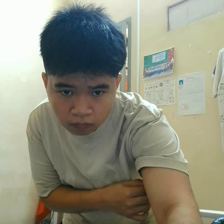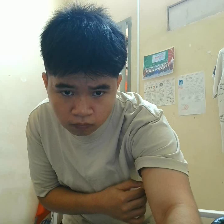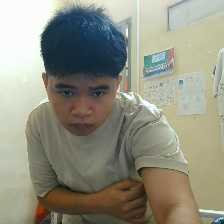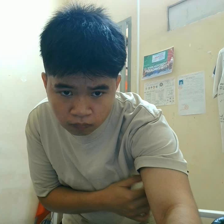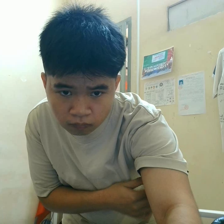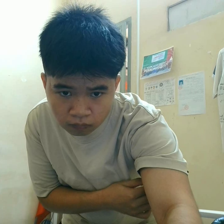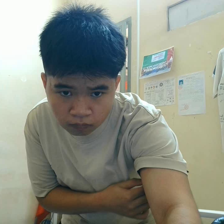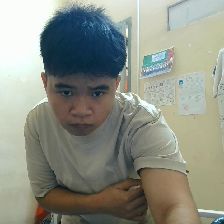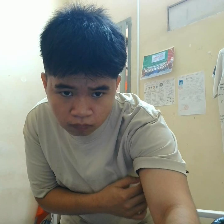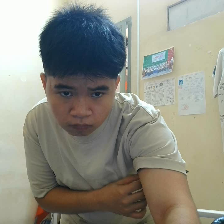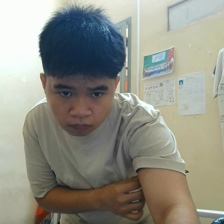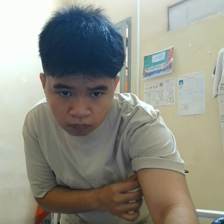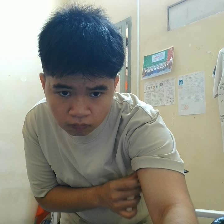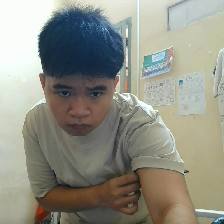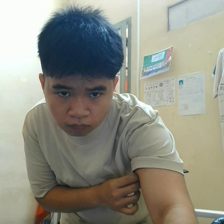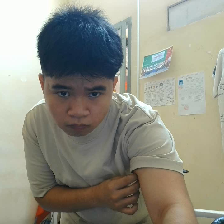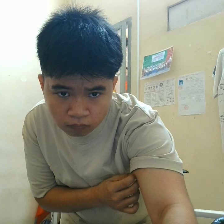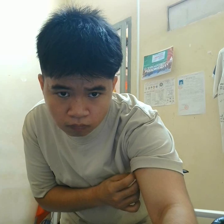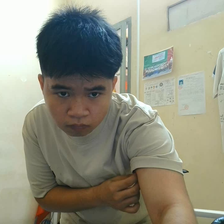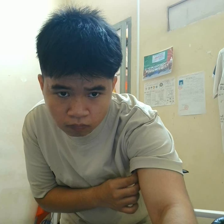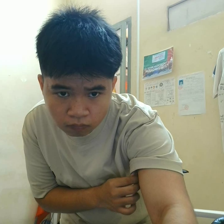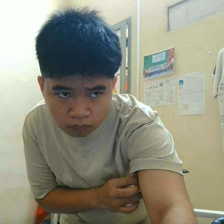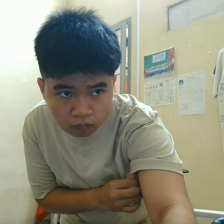cai nhau